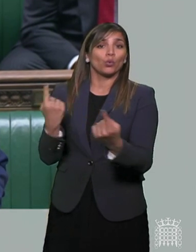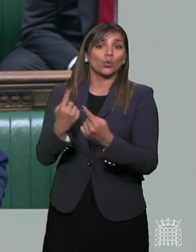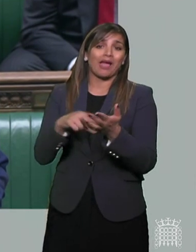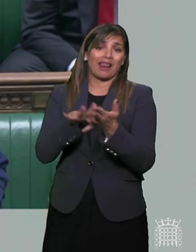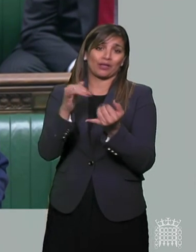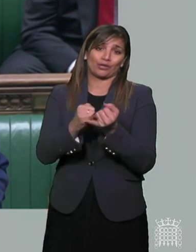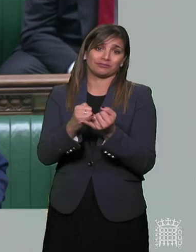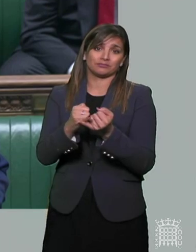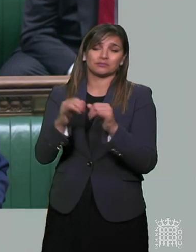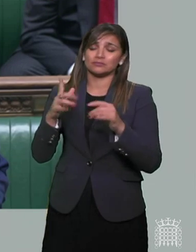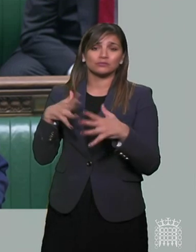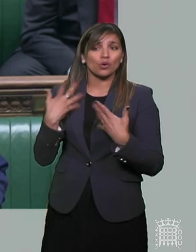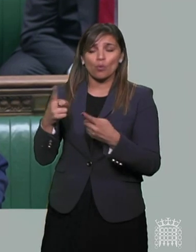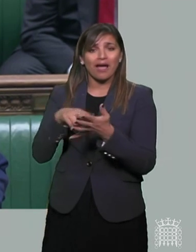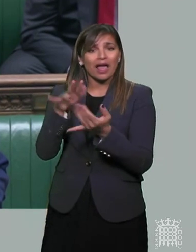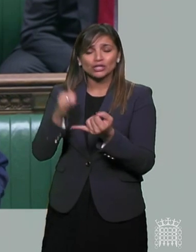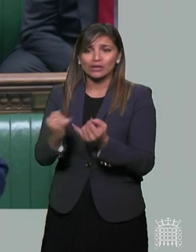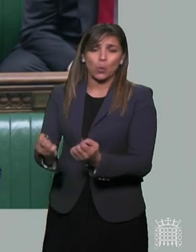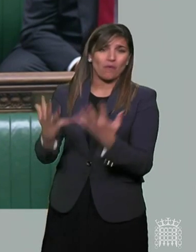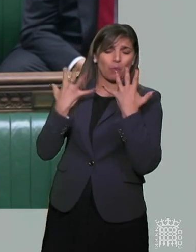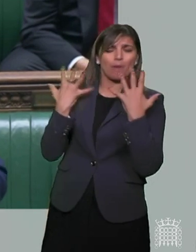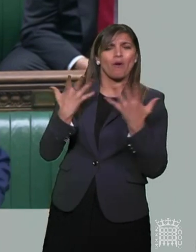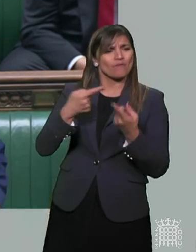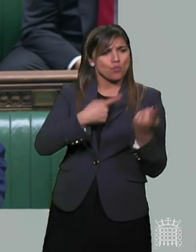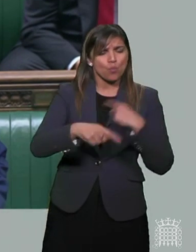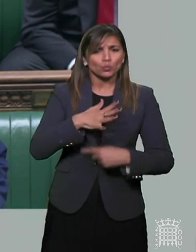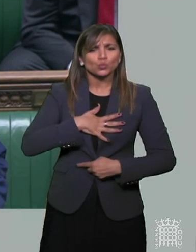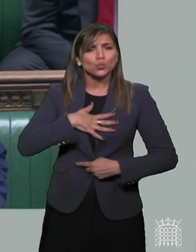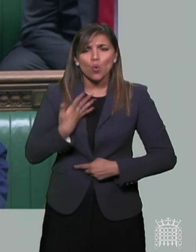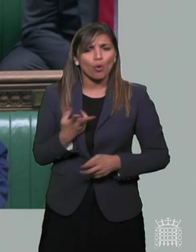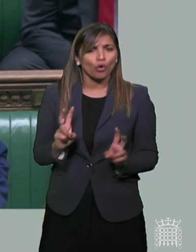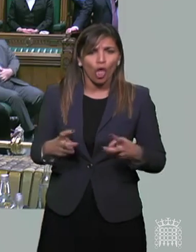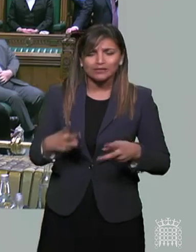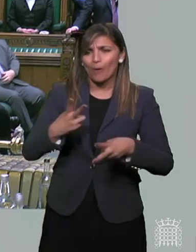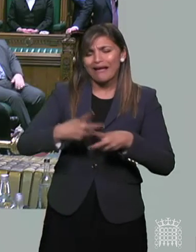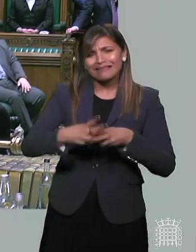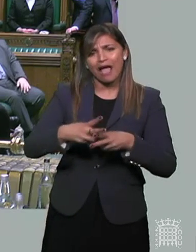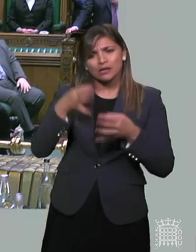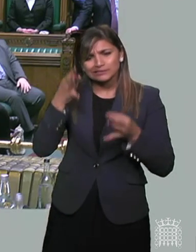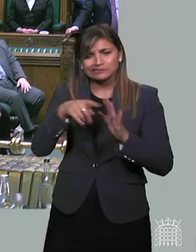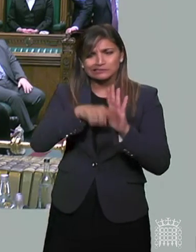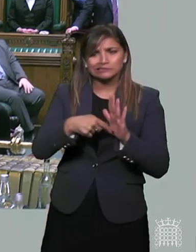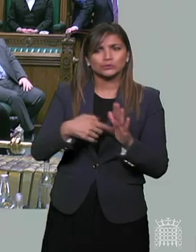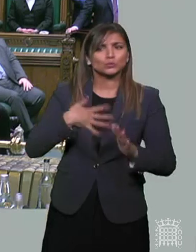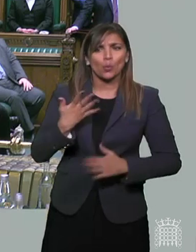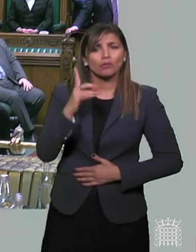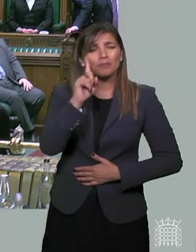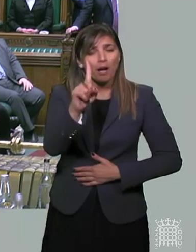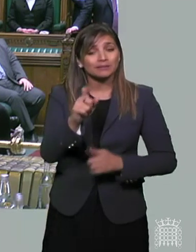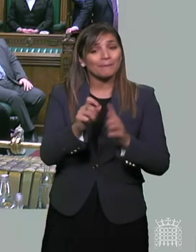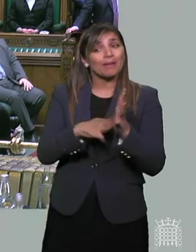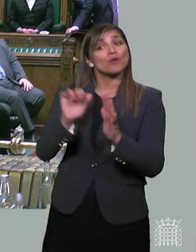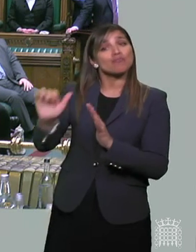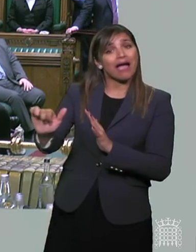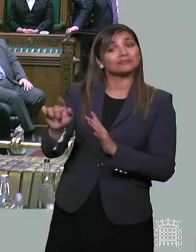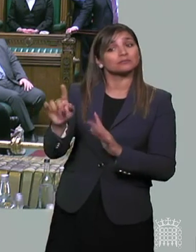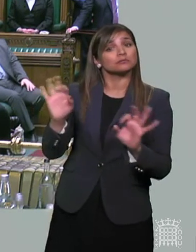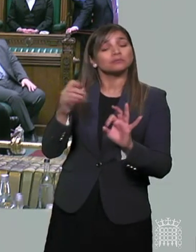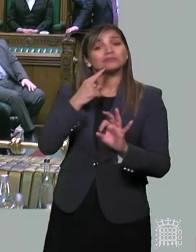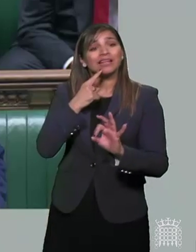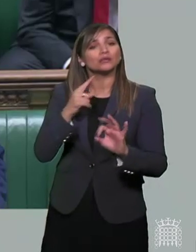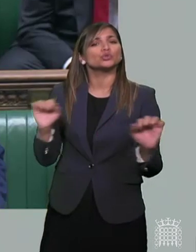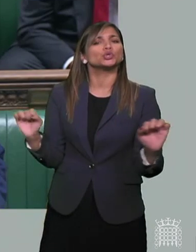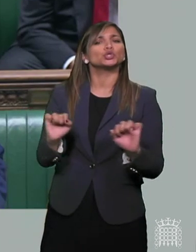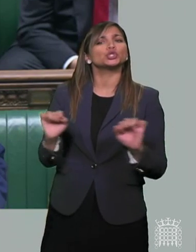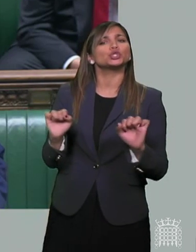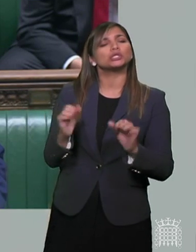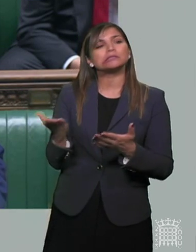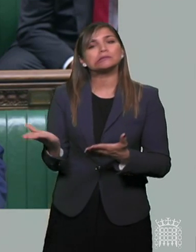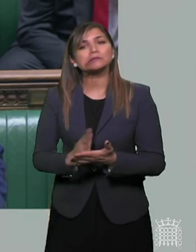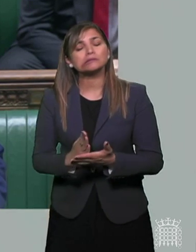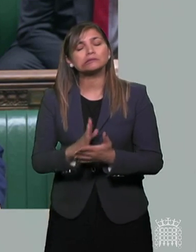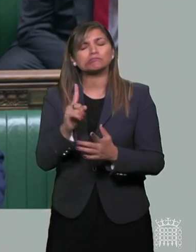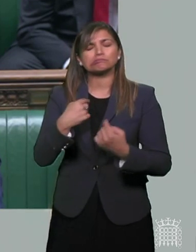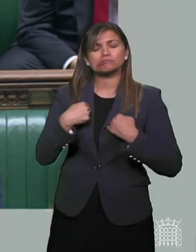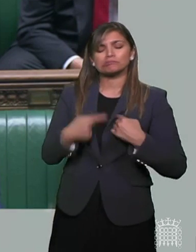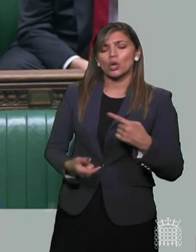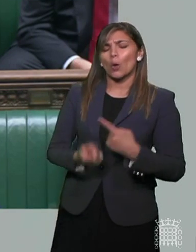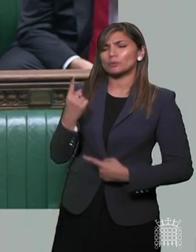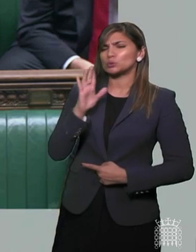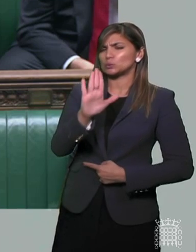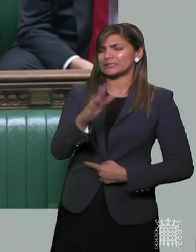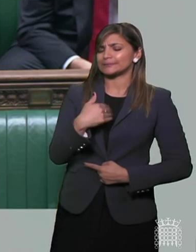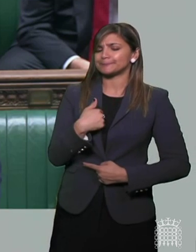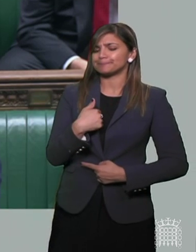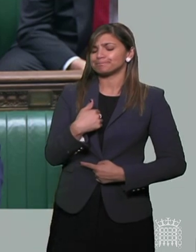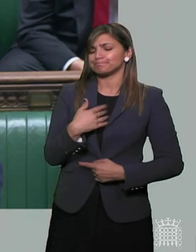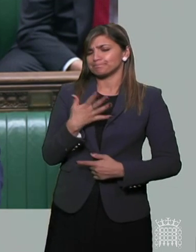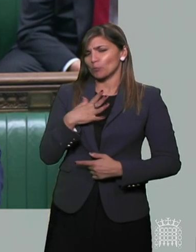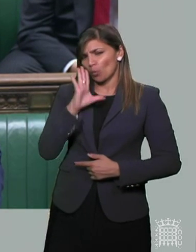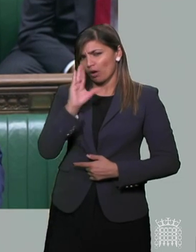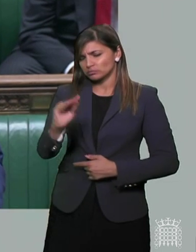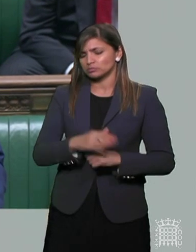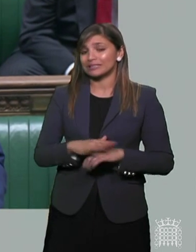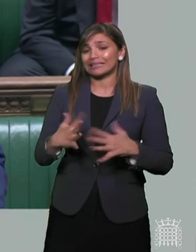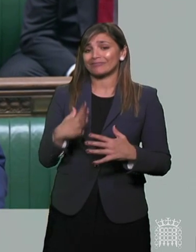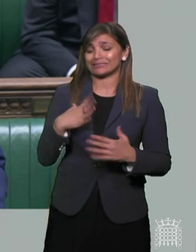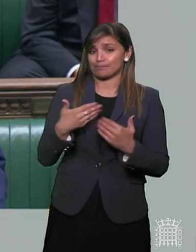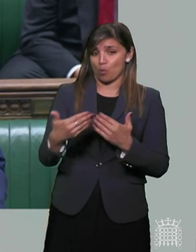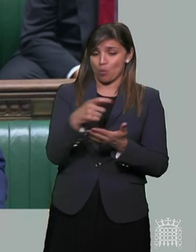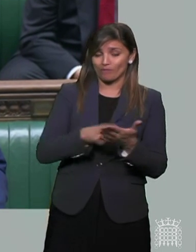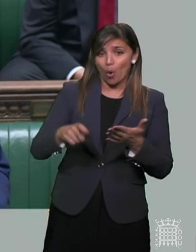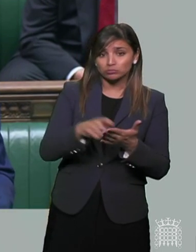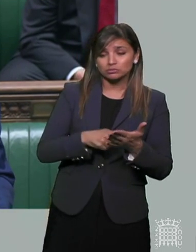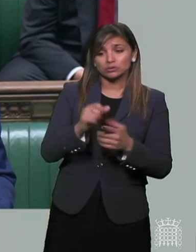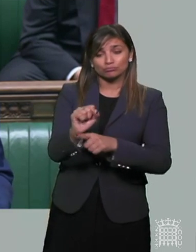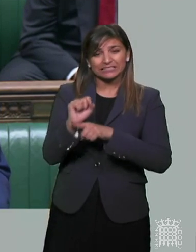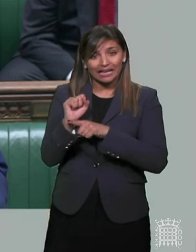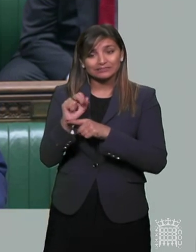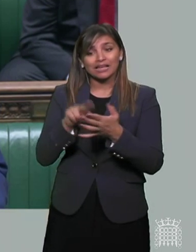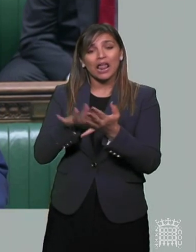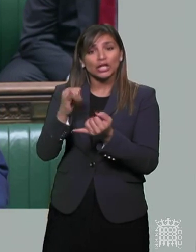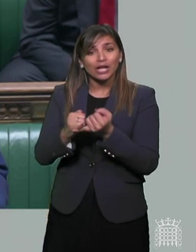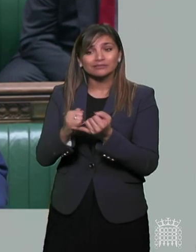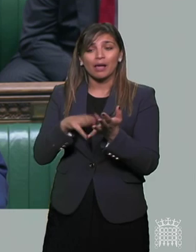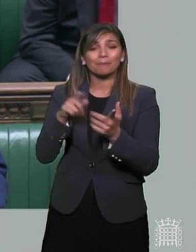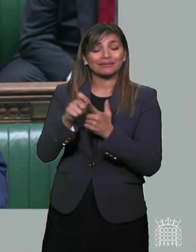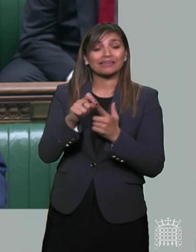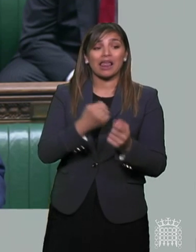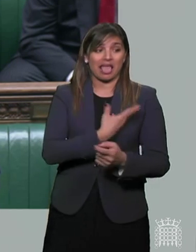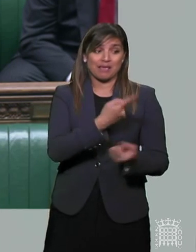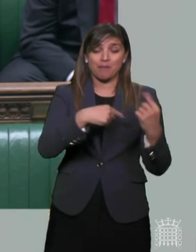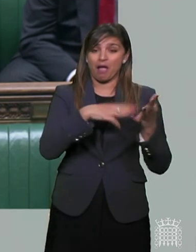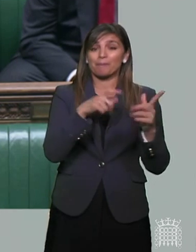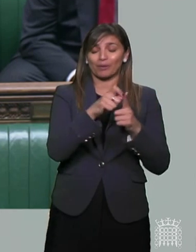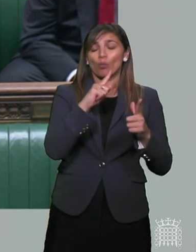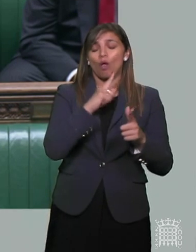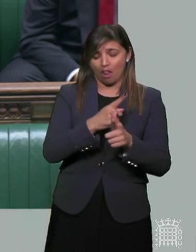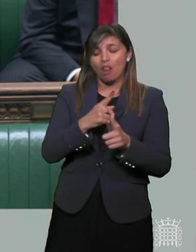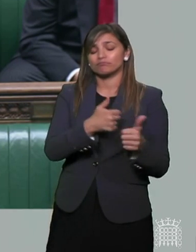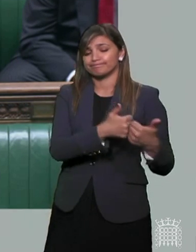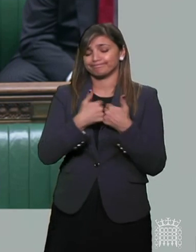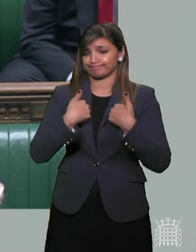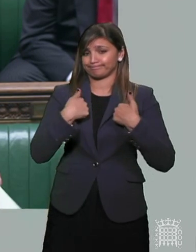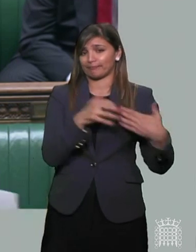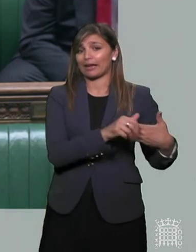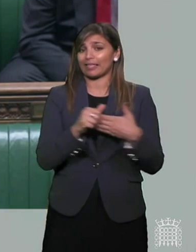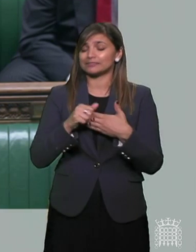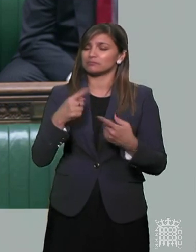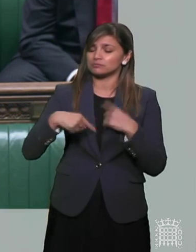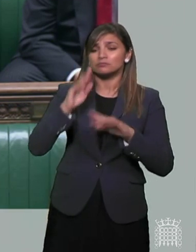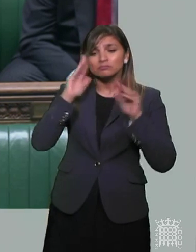Nobody wants to see further restrictions, but the Prime Minister has rightly not ruled anything out, so can I take this opportunity to make it clear to him that, if further votes are needed to save lives and protect the NHS, Labour MPs will follow my leadership and we will always put the national interest first?